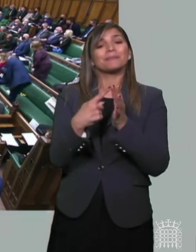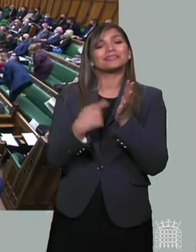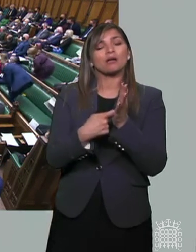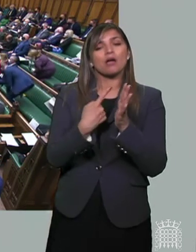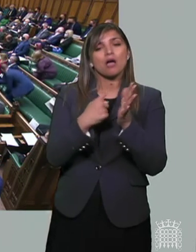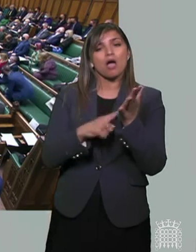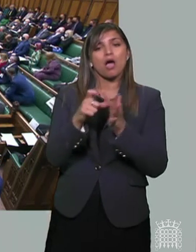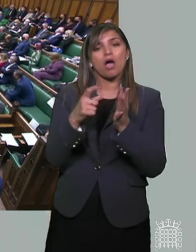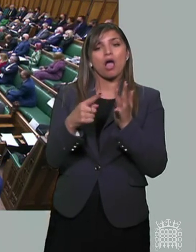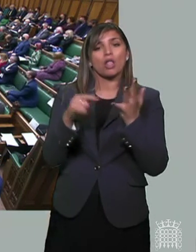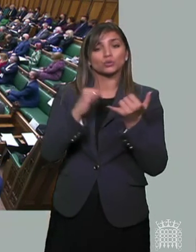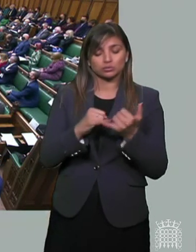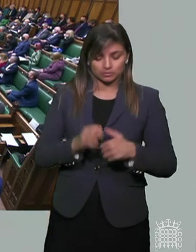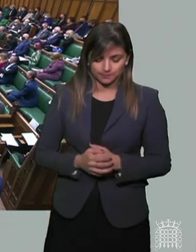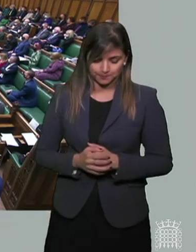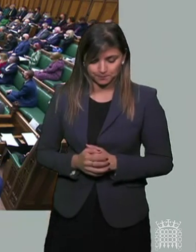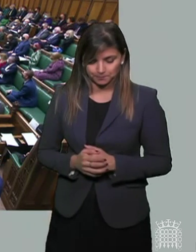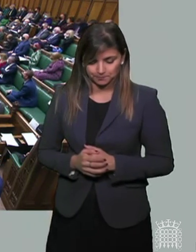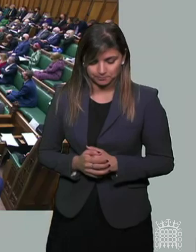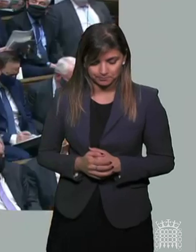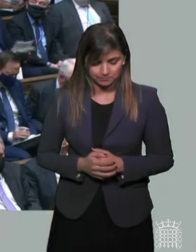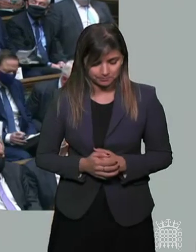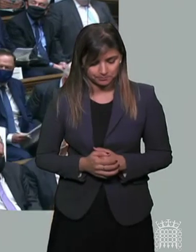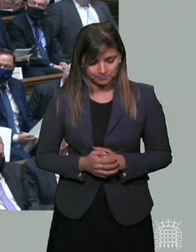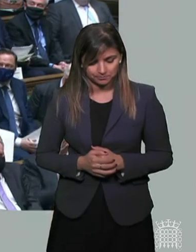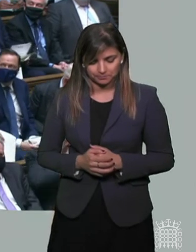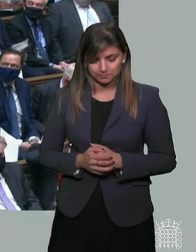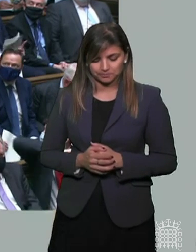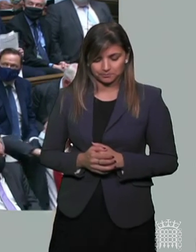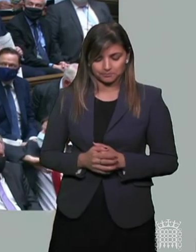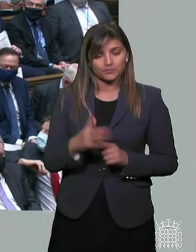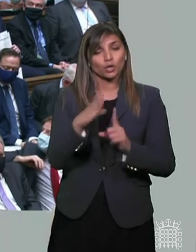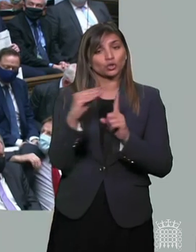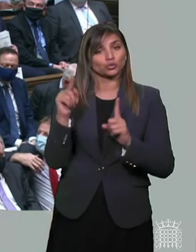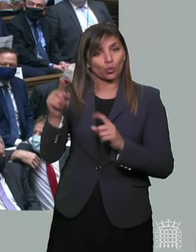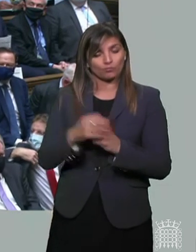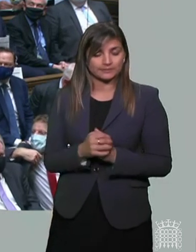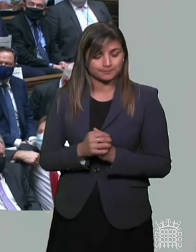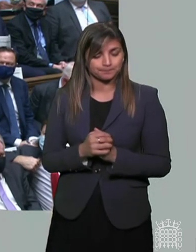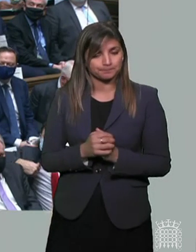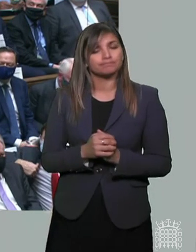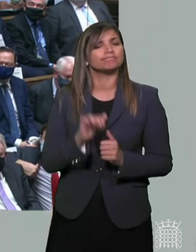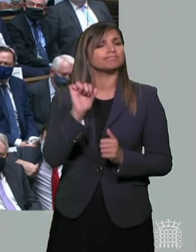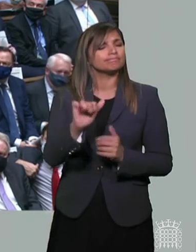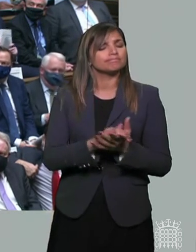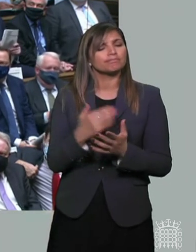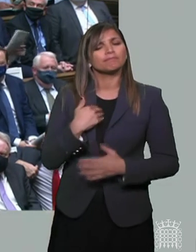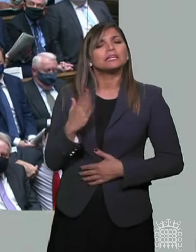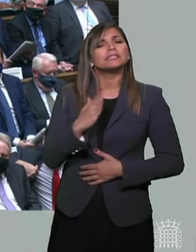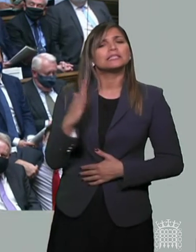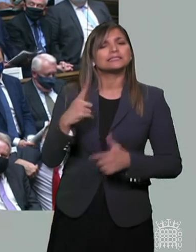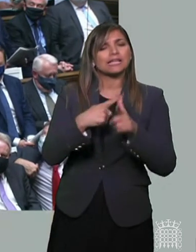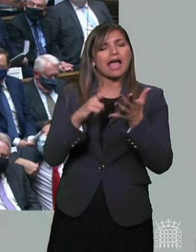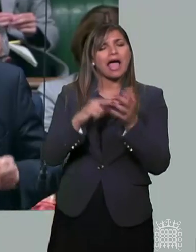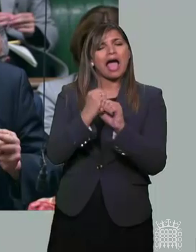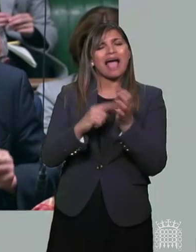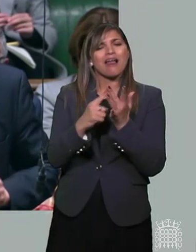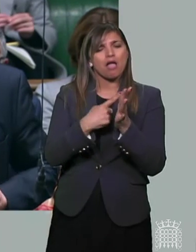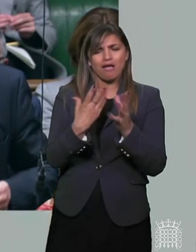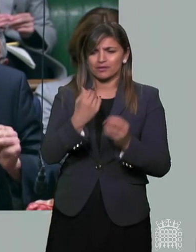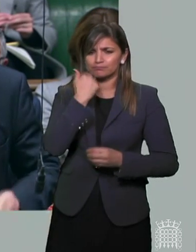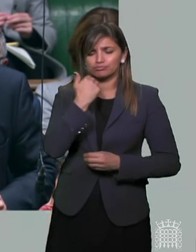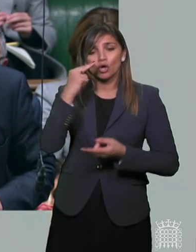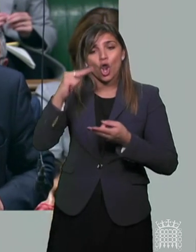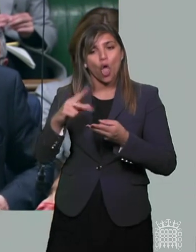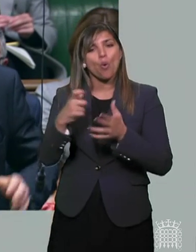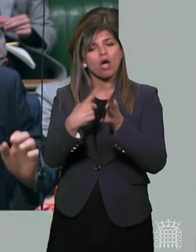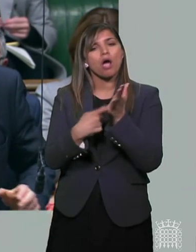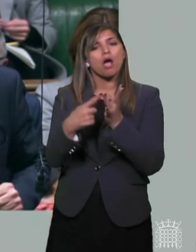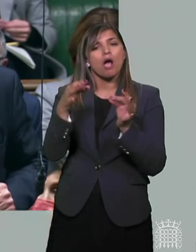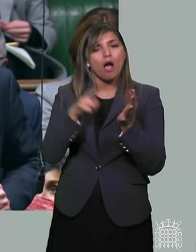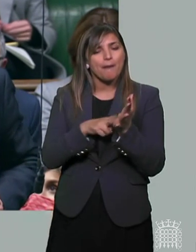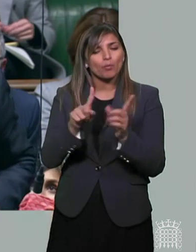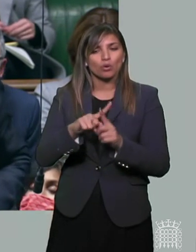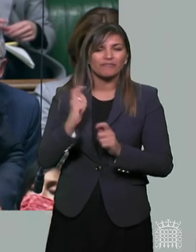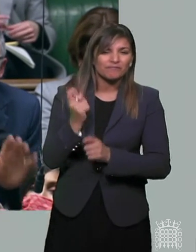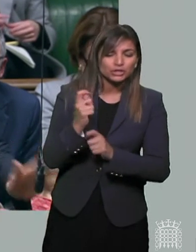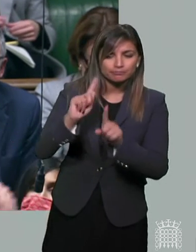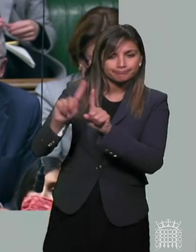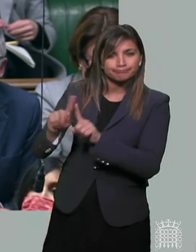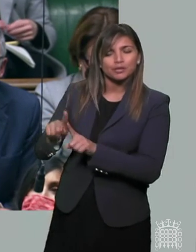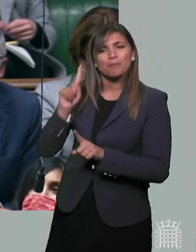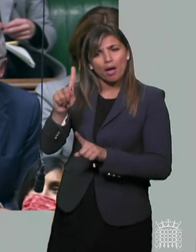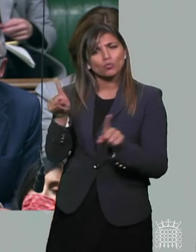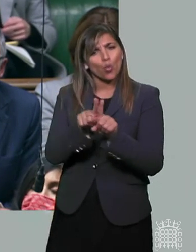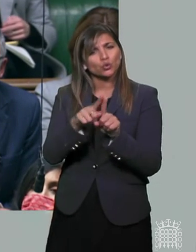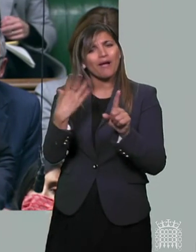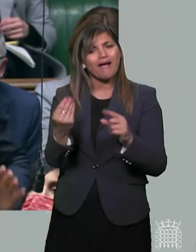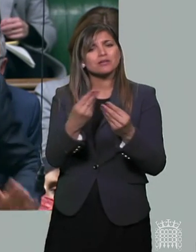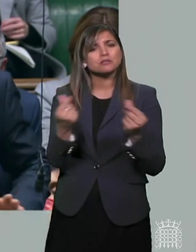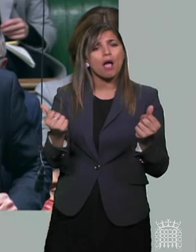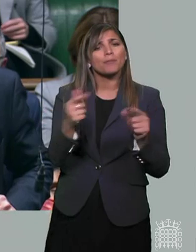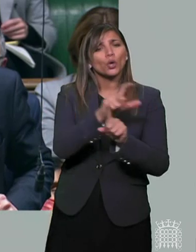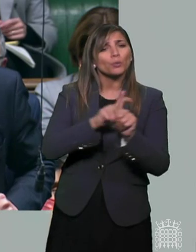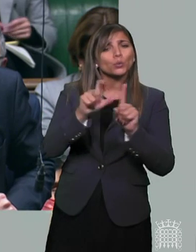In East Anglia, there are, on the one hand, tremendous opportunities in such sectors as low-carbon energy and sustainable fishing, and yet, on the other hand, significant challenges with deep pockets of deprivation, particularly in coastal communities.